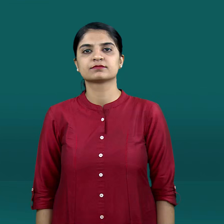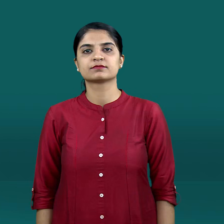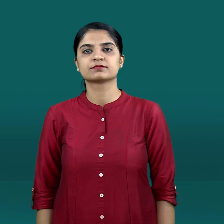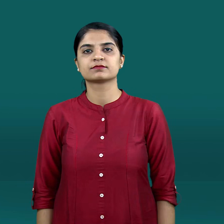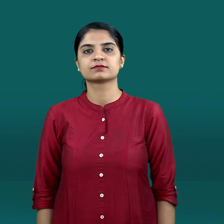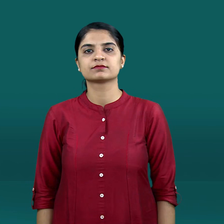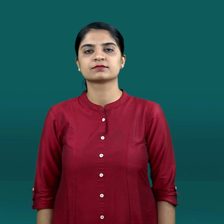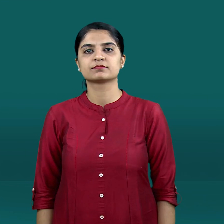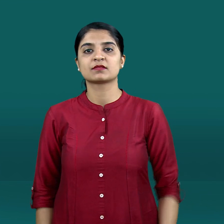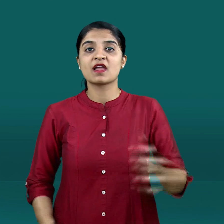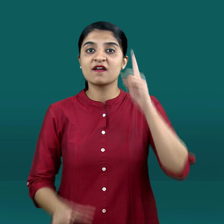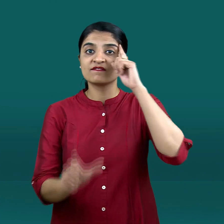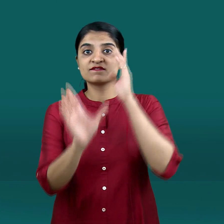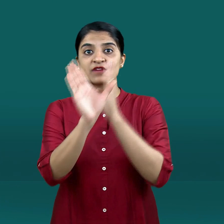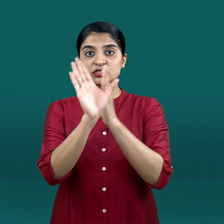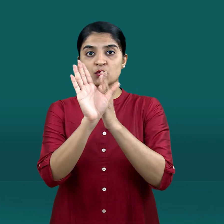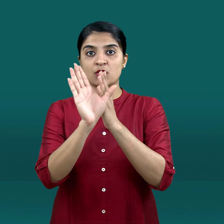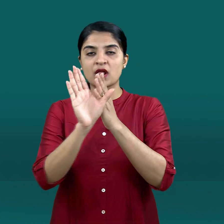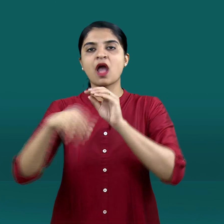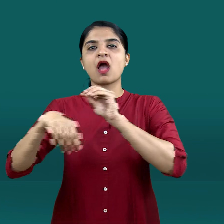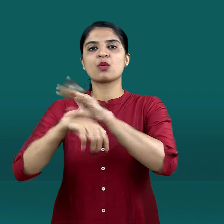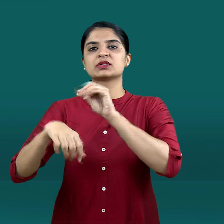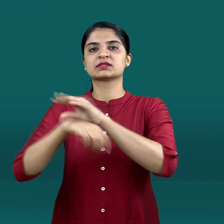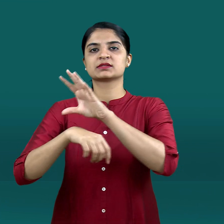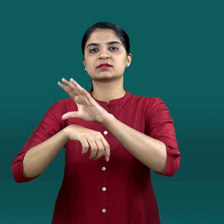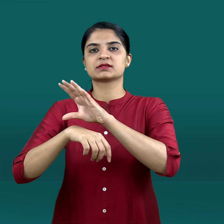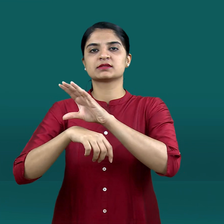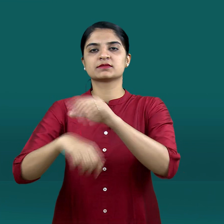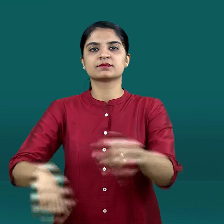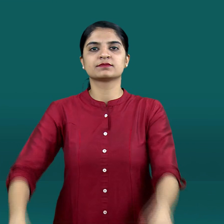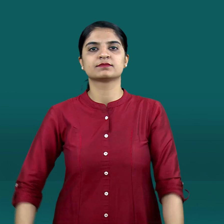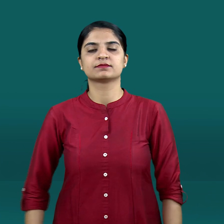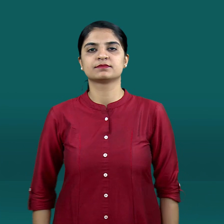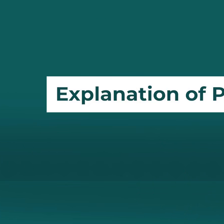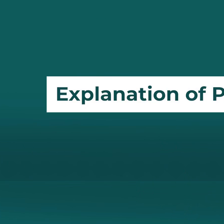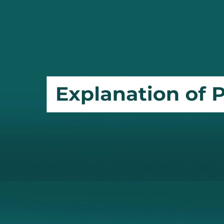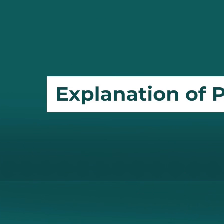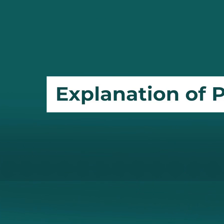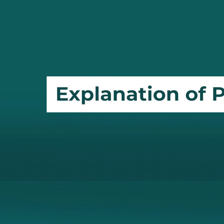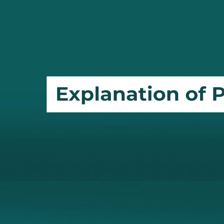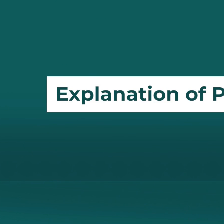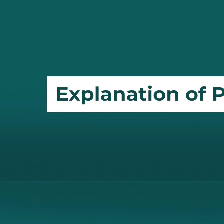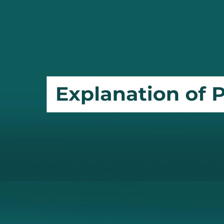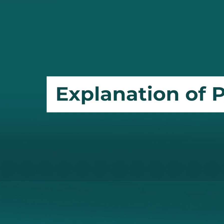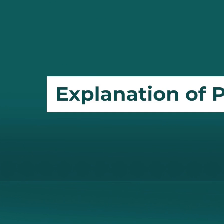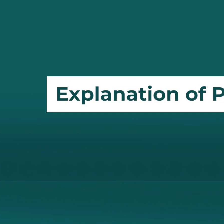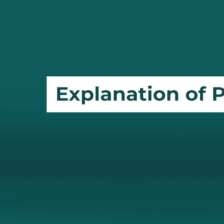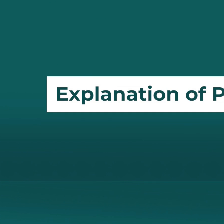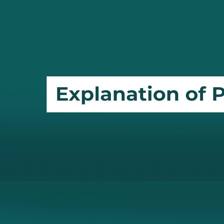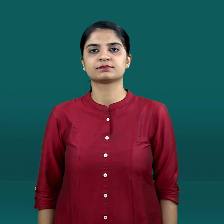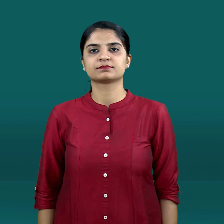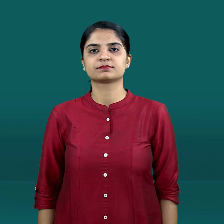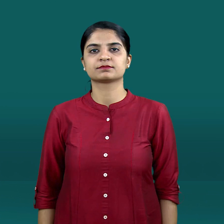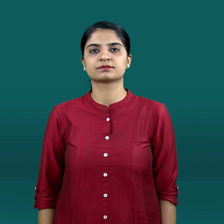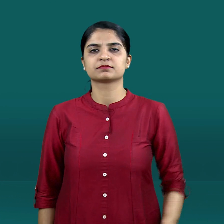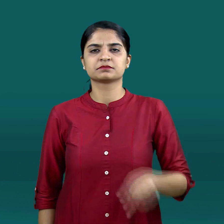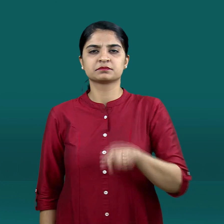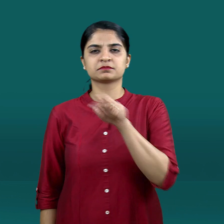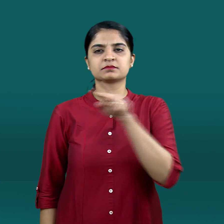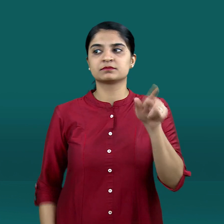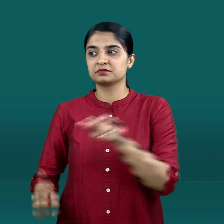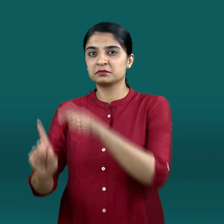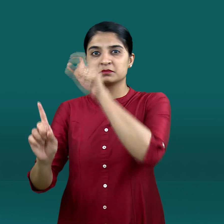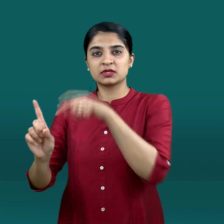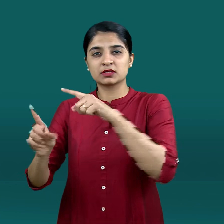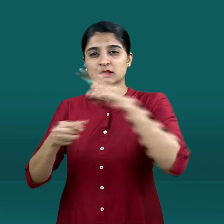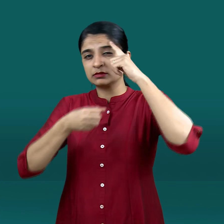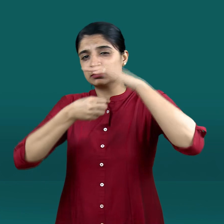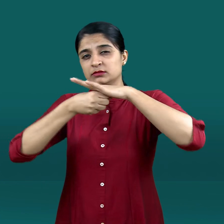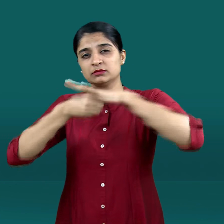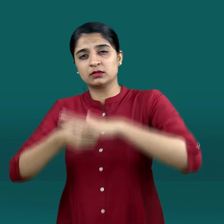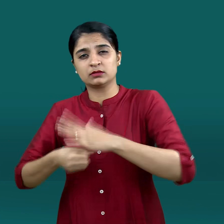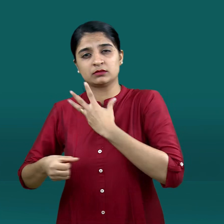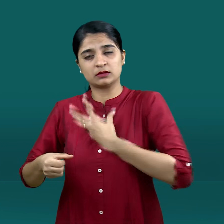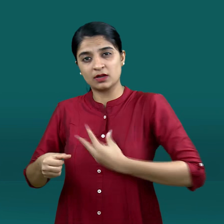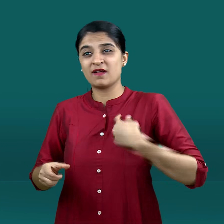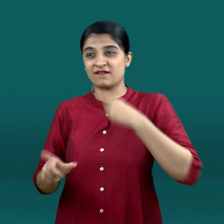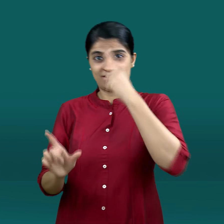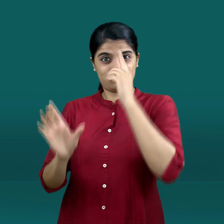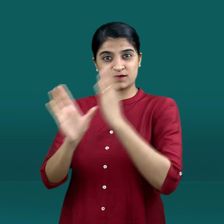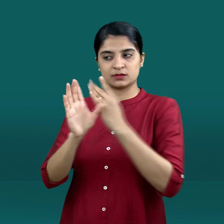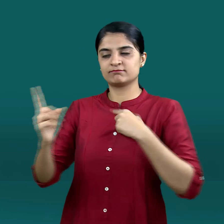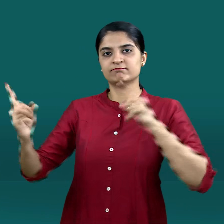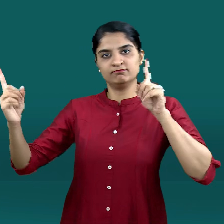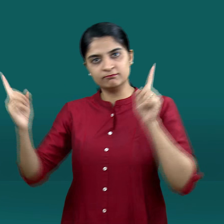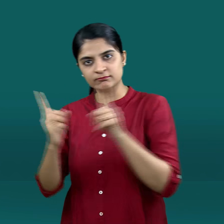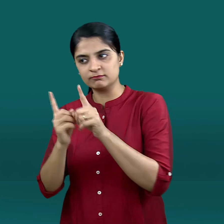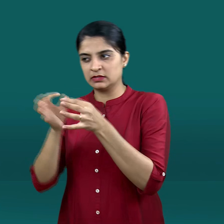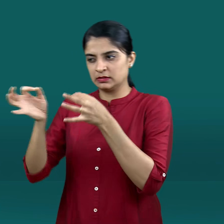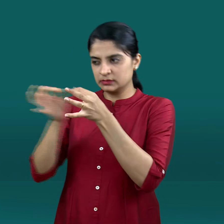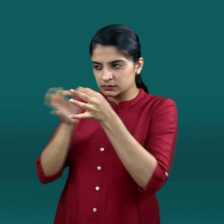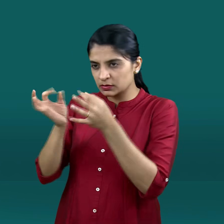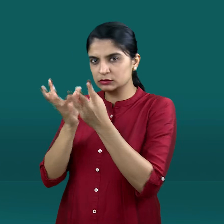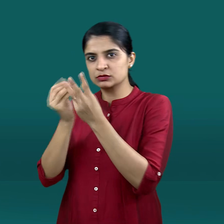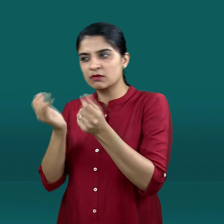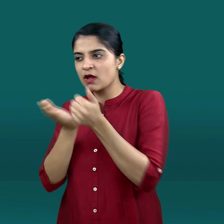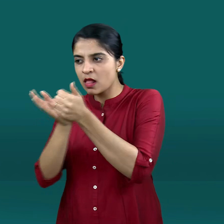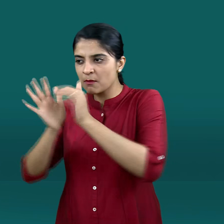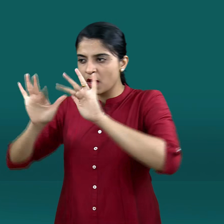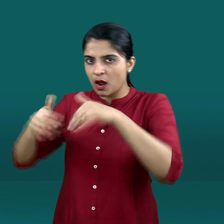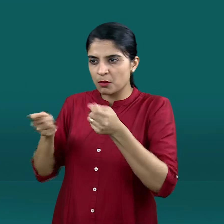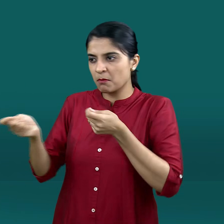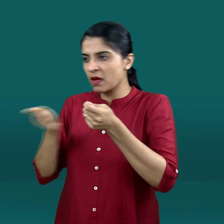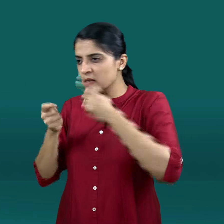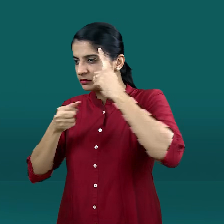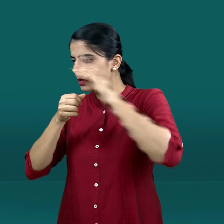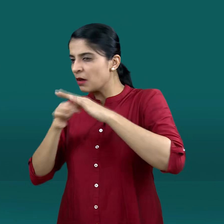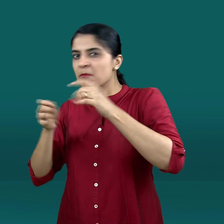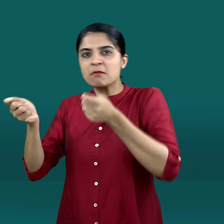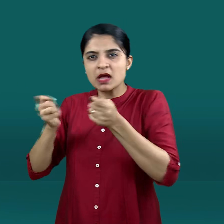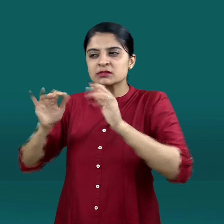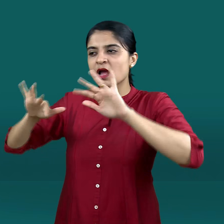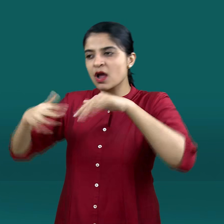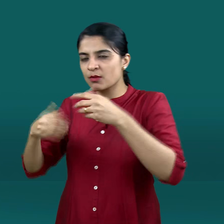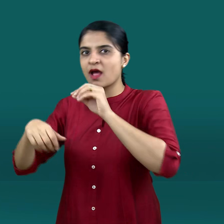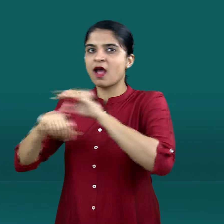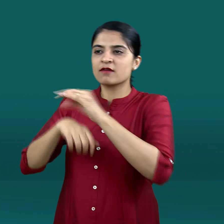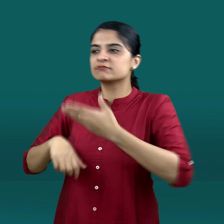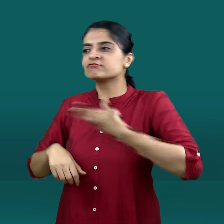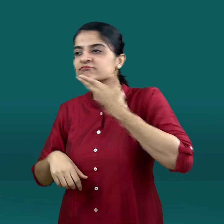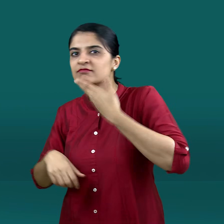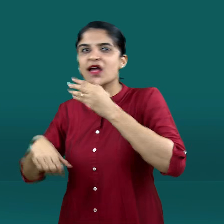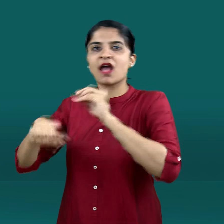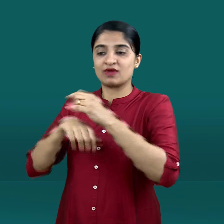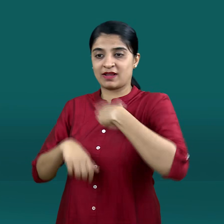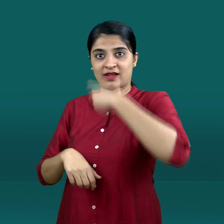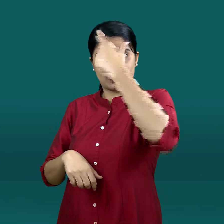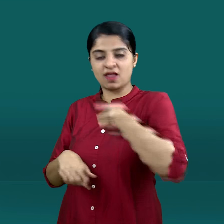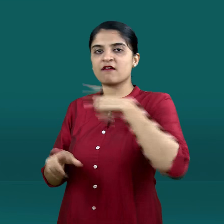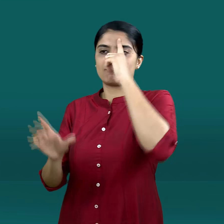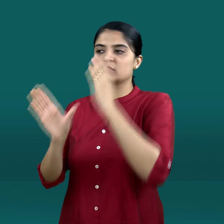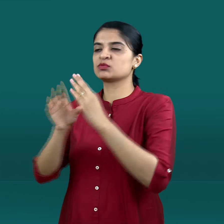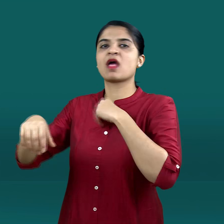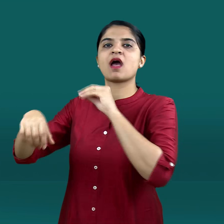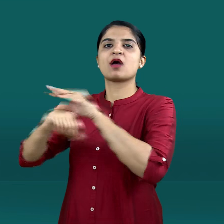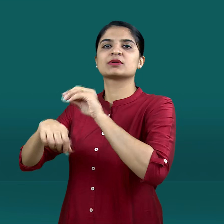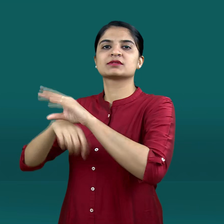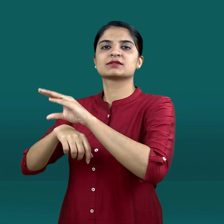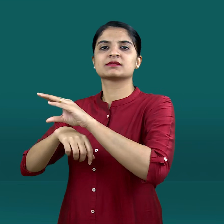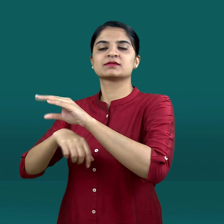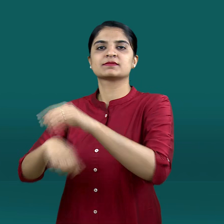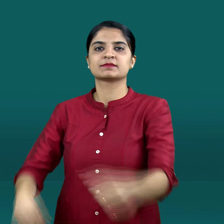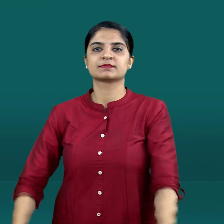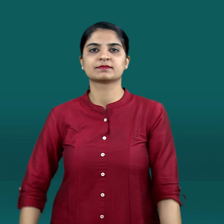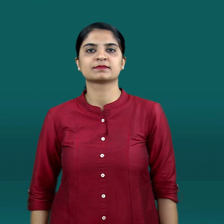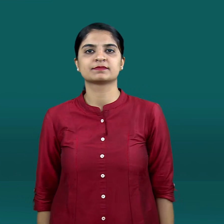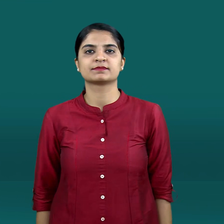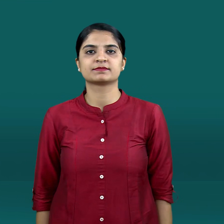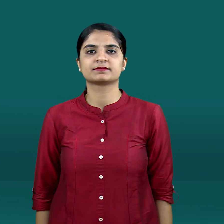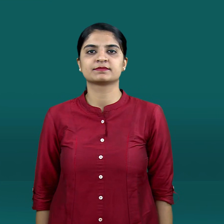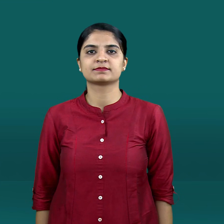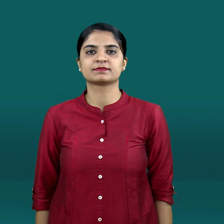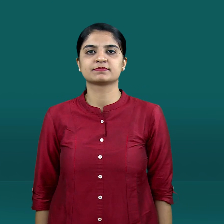Psychoeducation